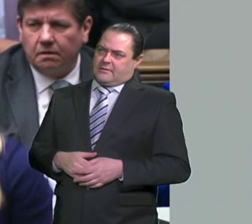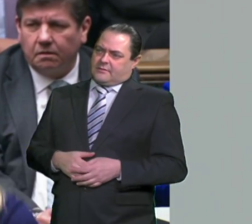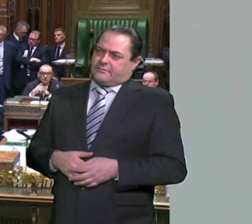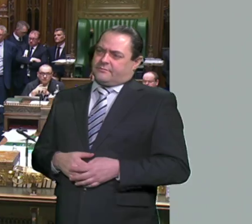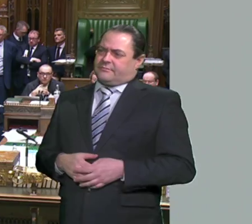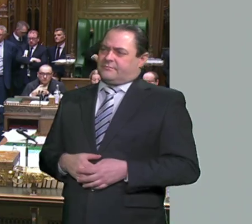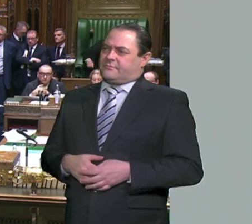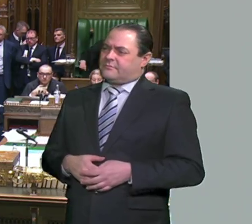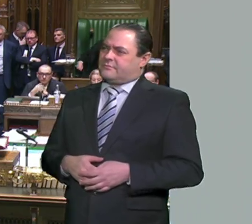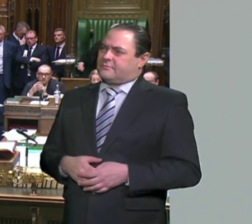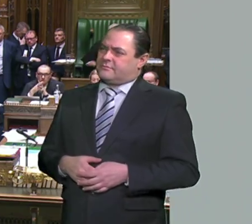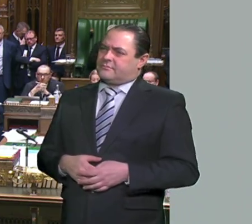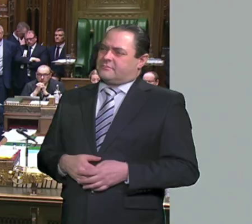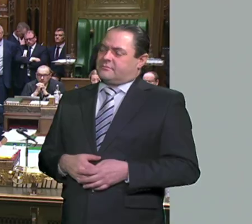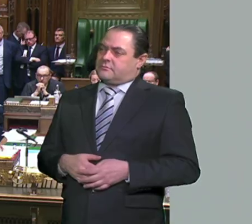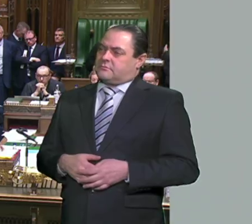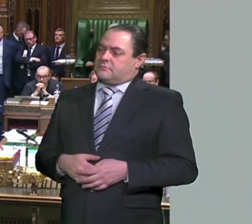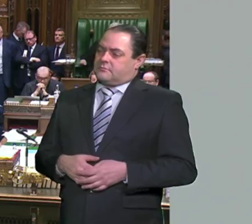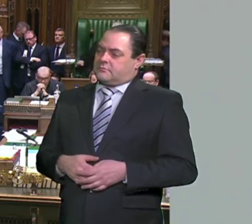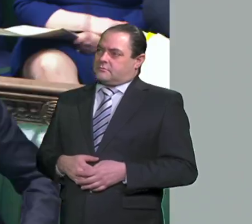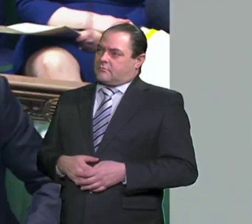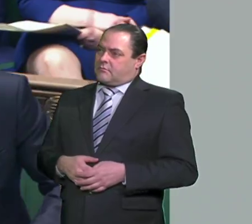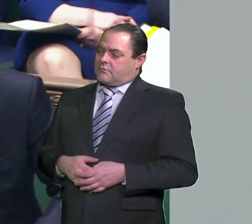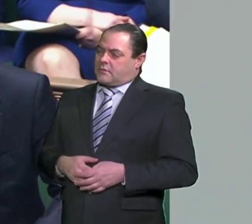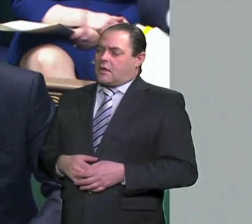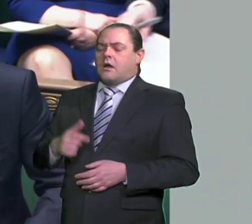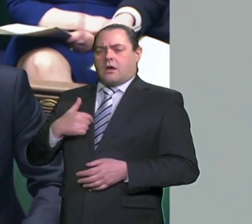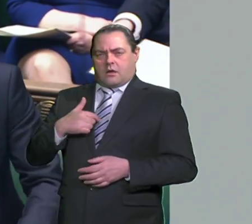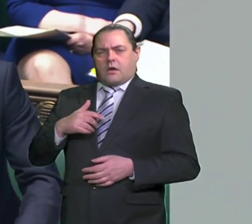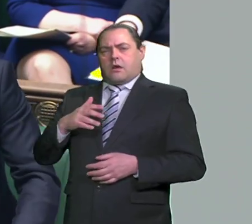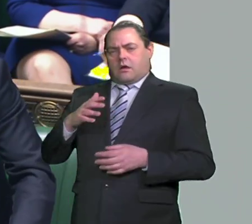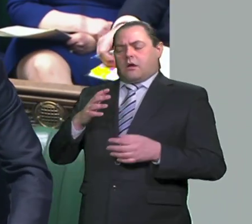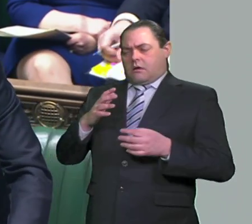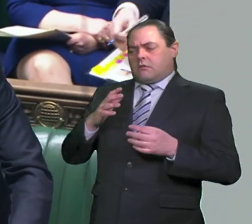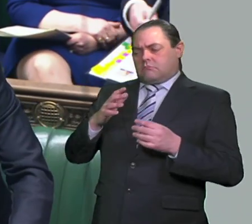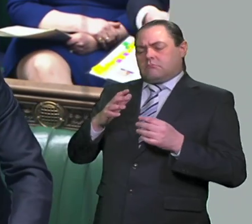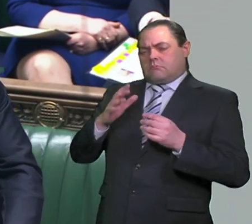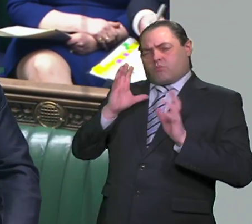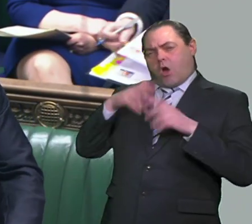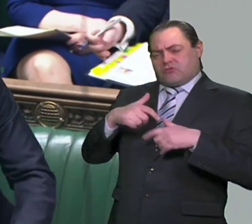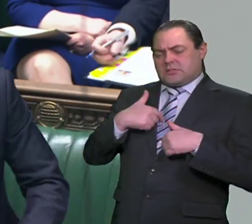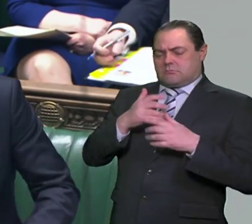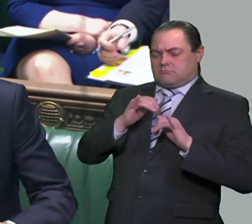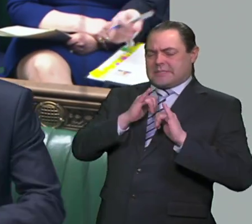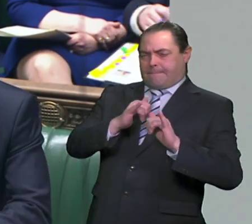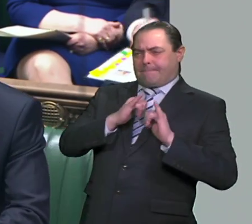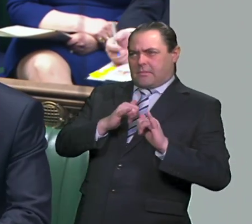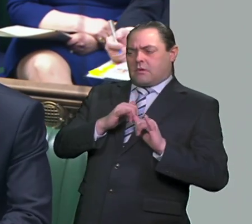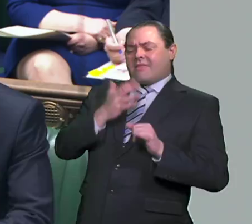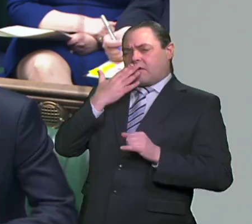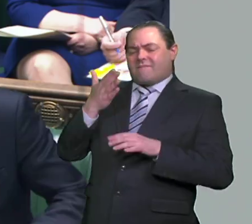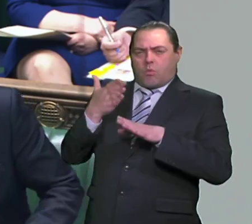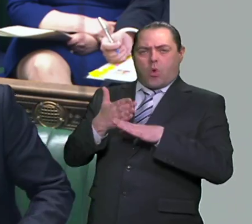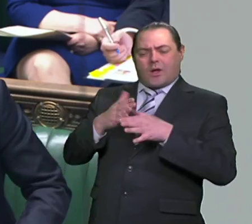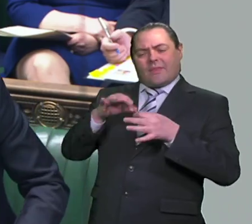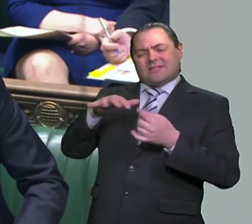I share my honourable Friend’s concerns and thank her for her work in this area.